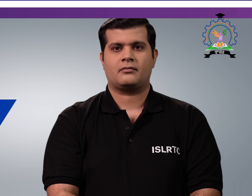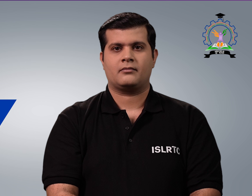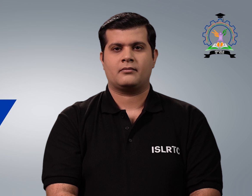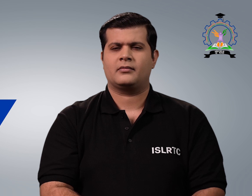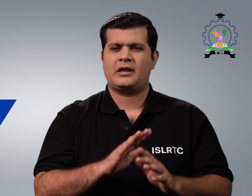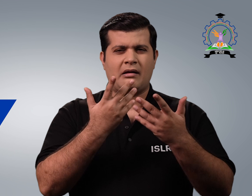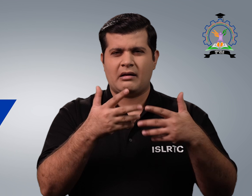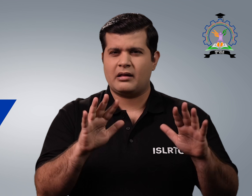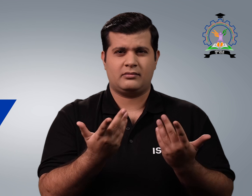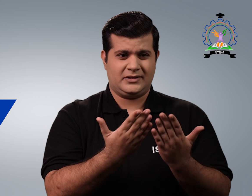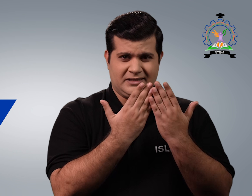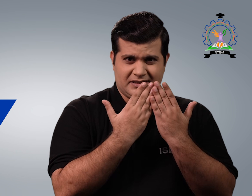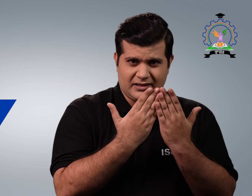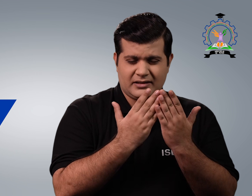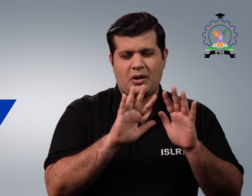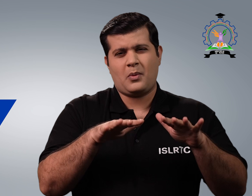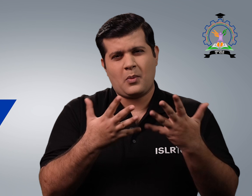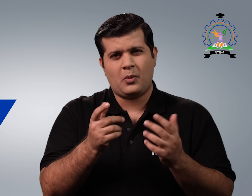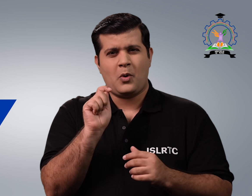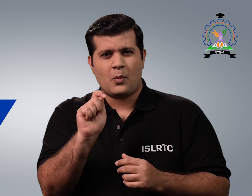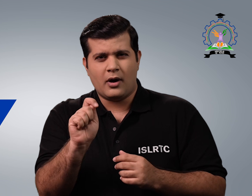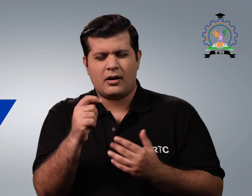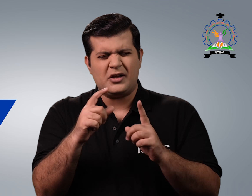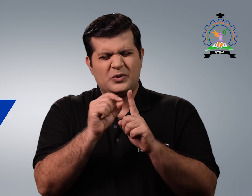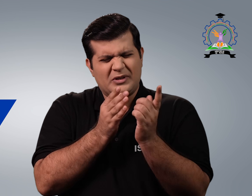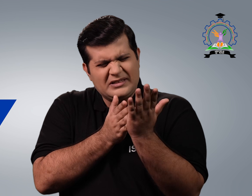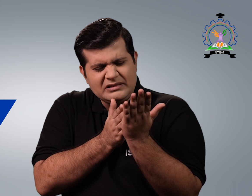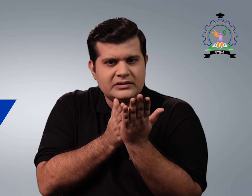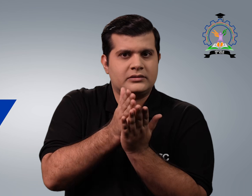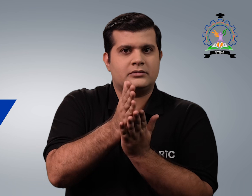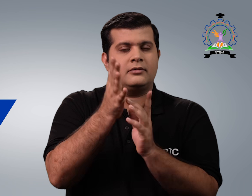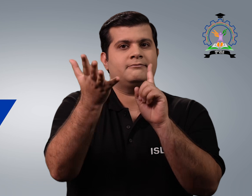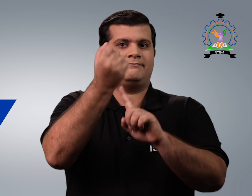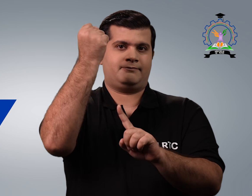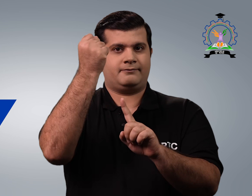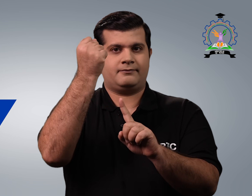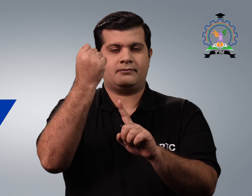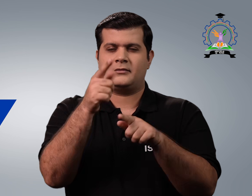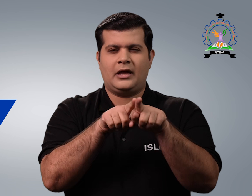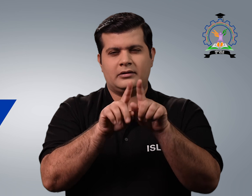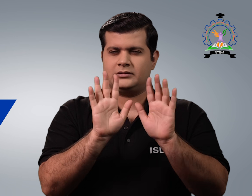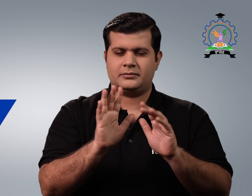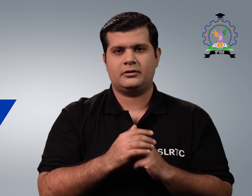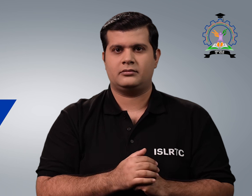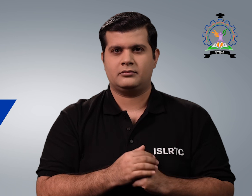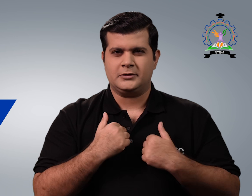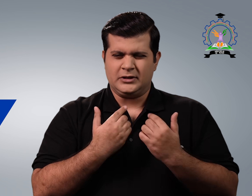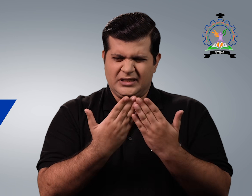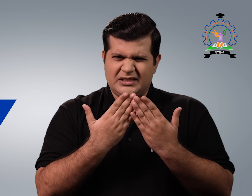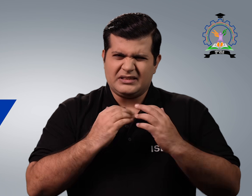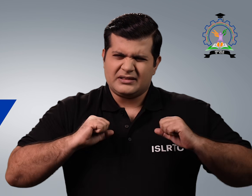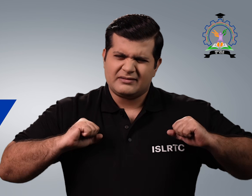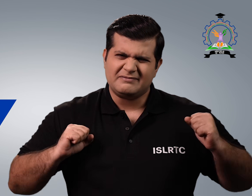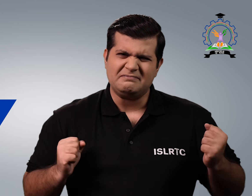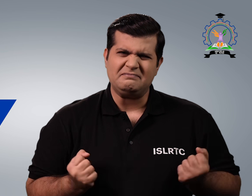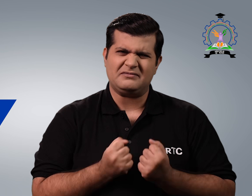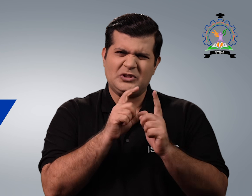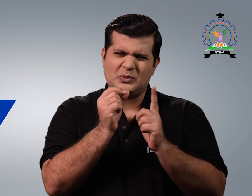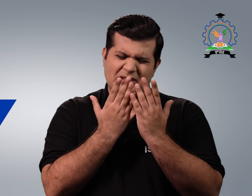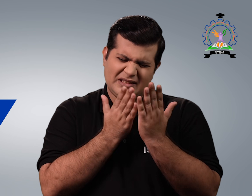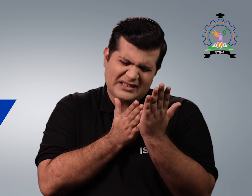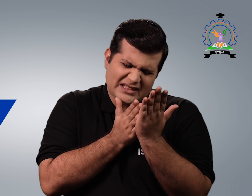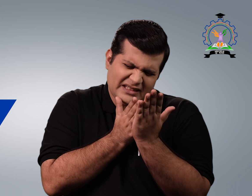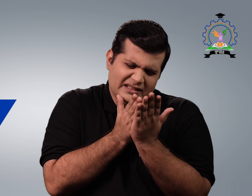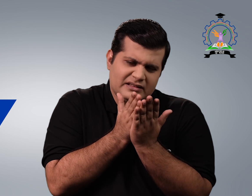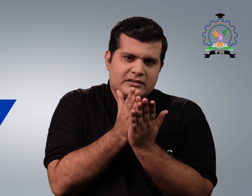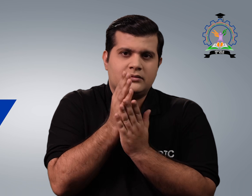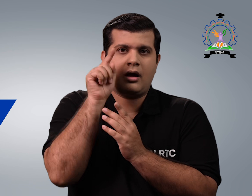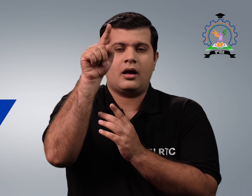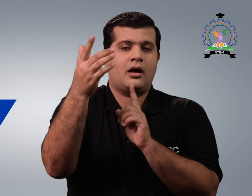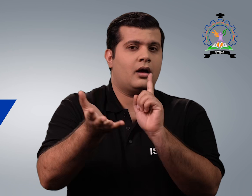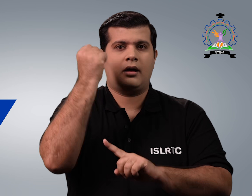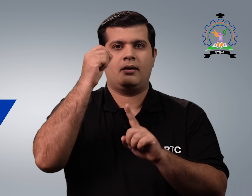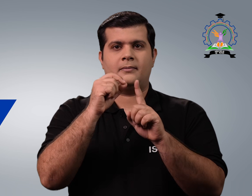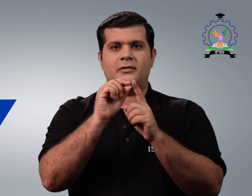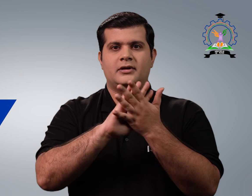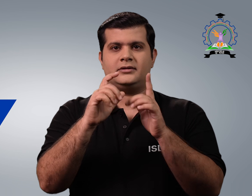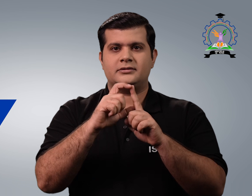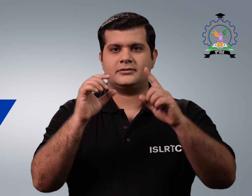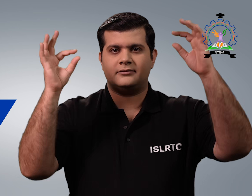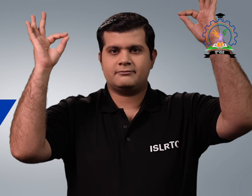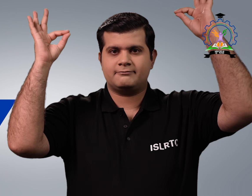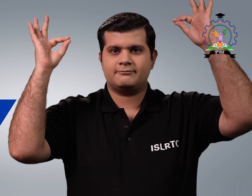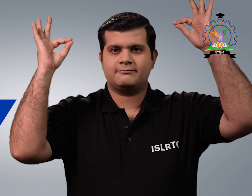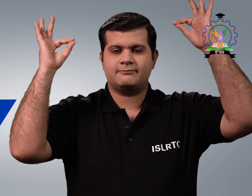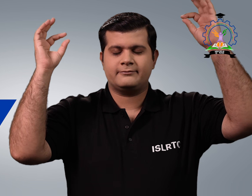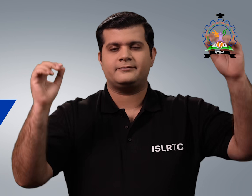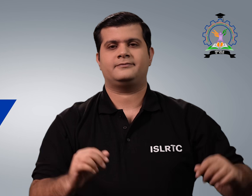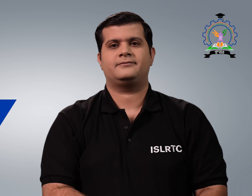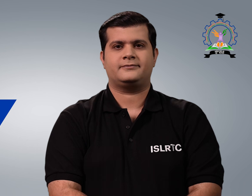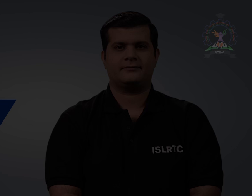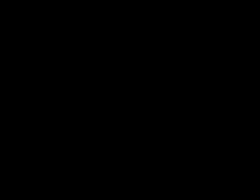Dedication means a strong commitment or devotion to a task or person. For example- By staying dedicated to my studies, I was able to earn my PhD degree.